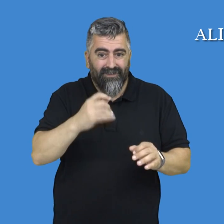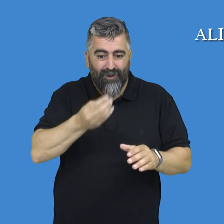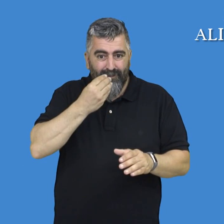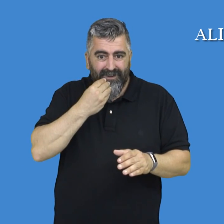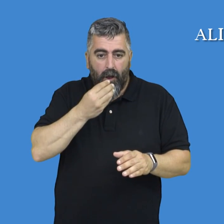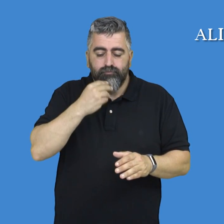comer